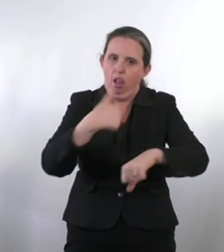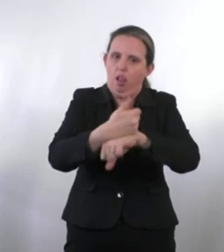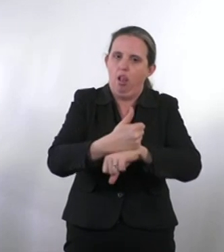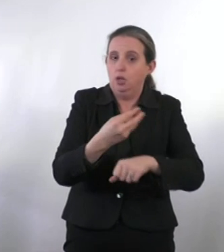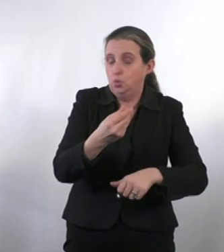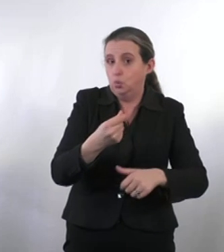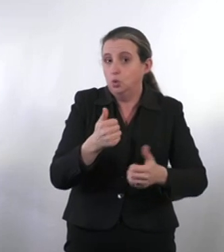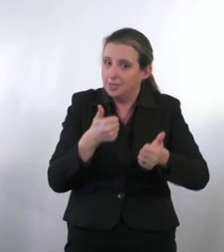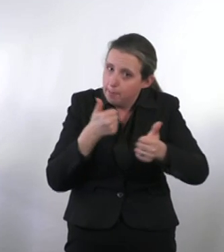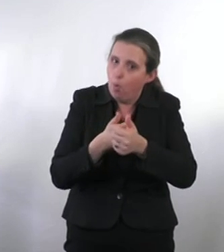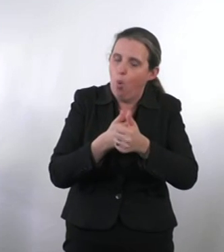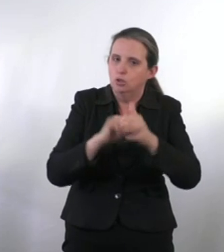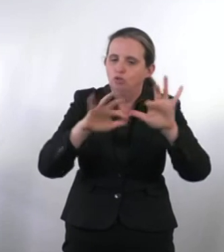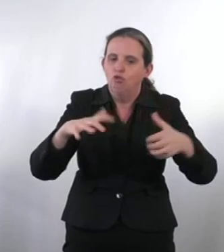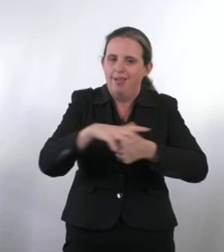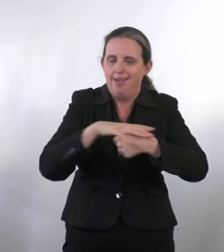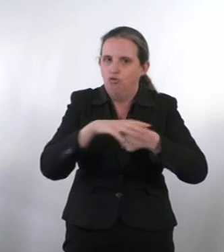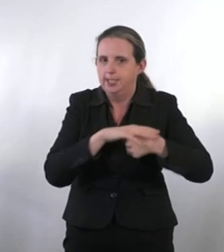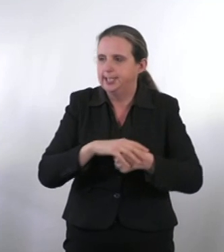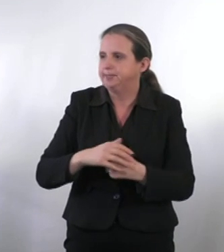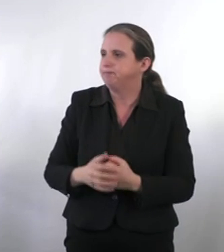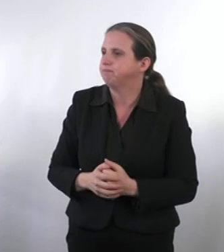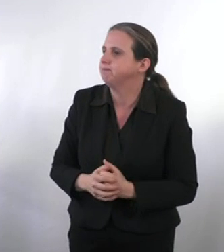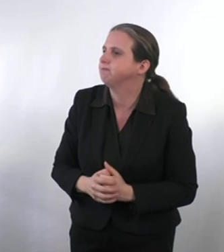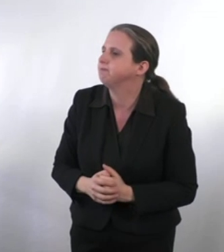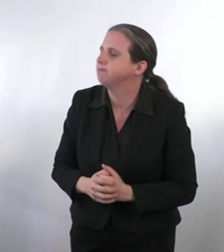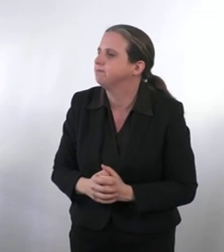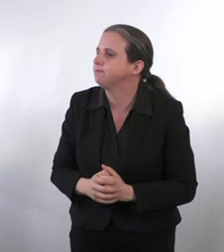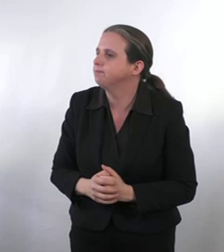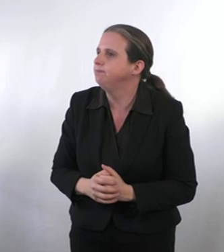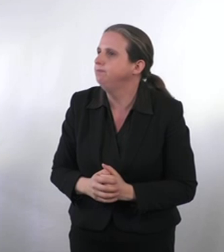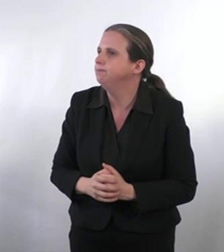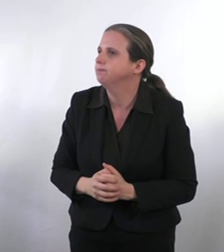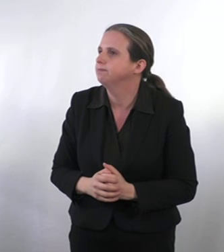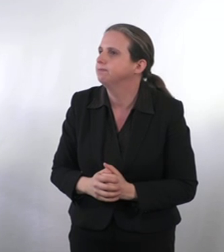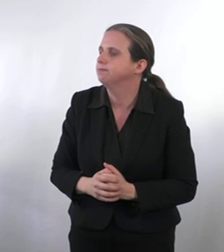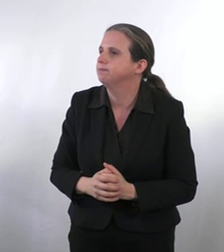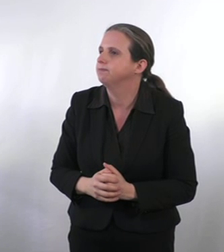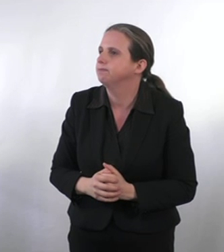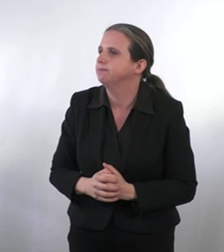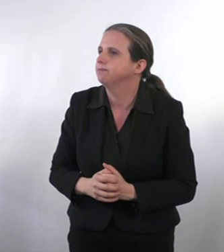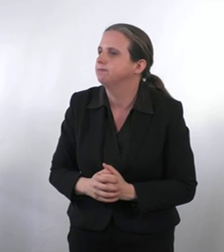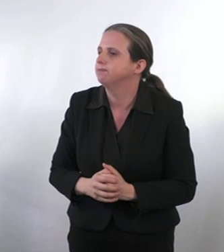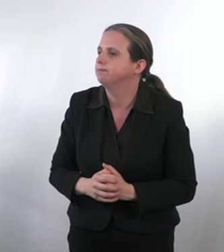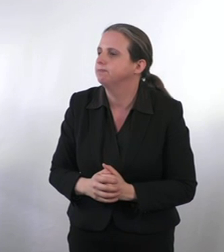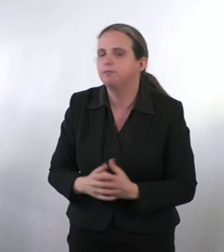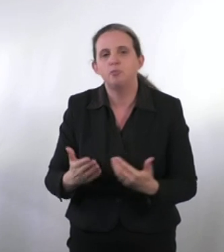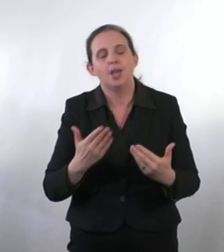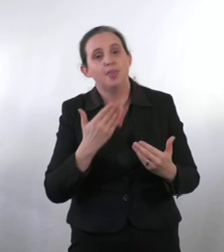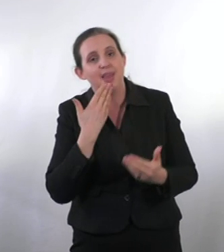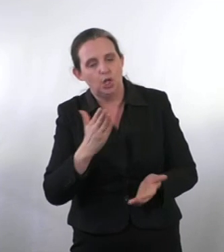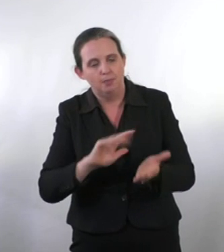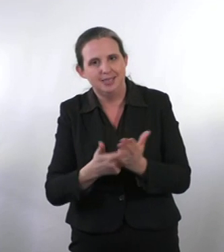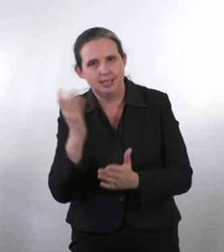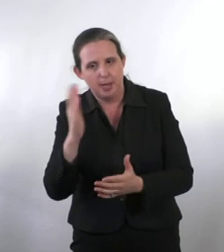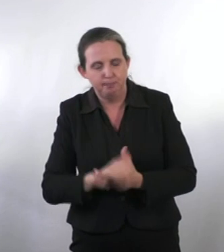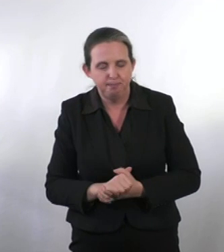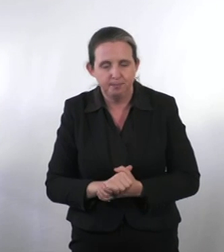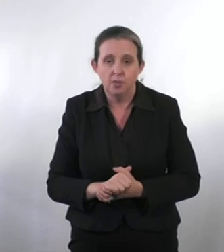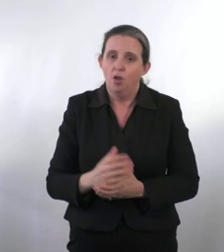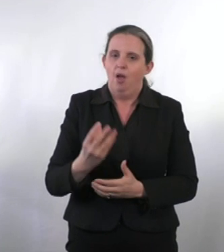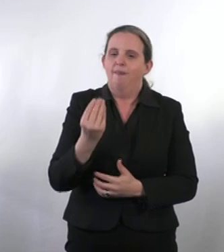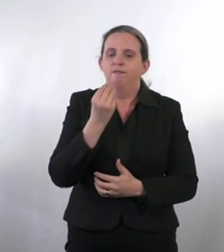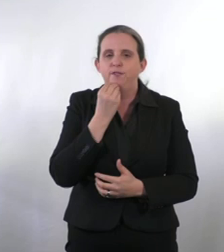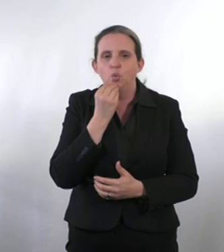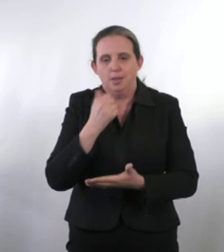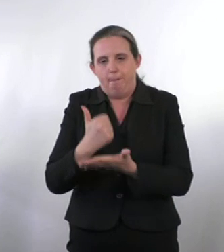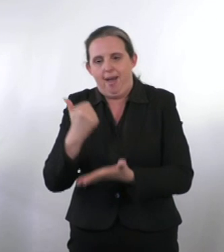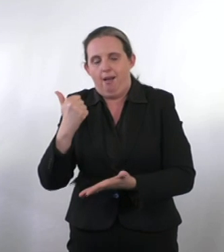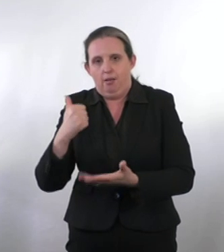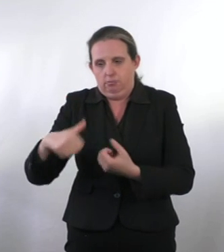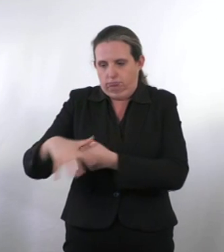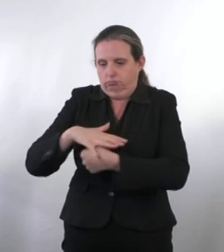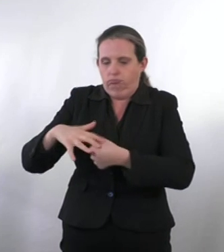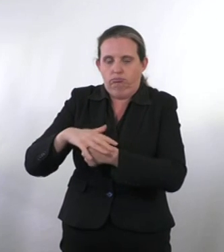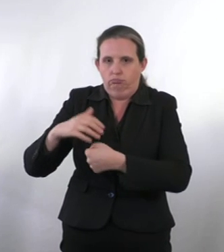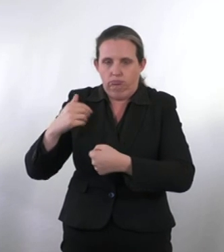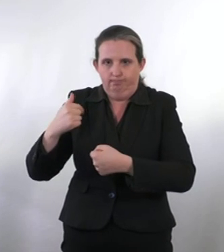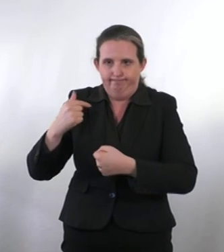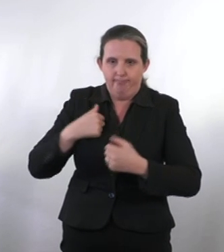Food bank use in my constituency has been increasing steadily as working families, including public sector key workers, struggle to make ends meet.